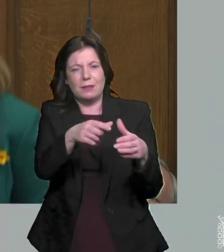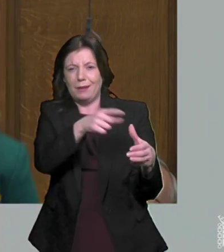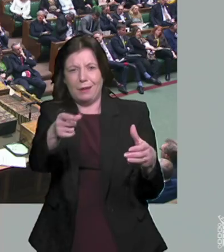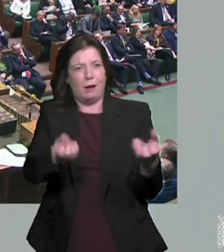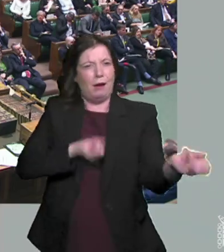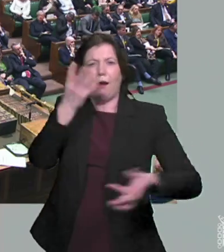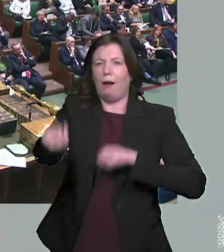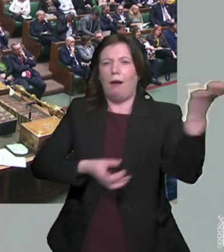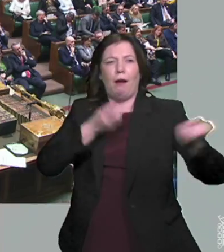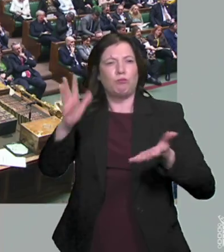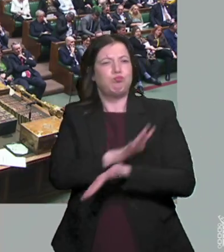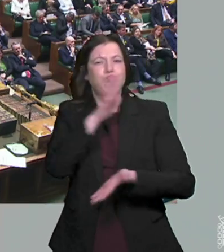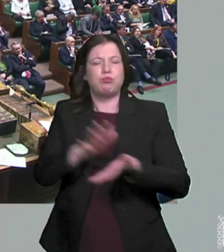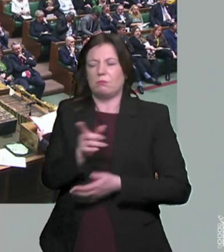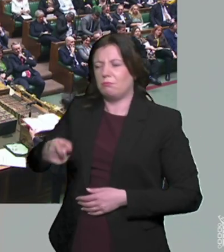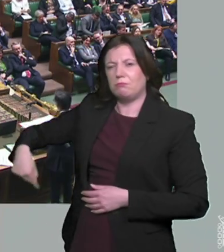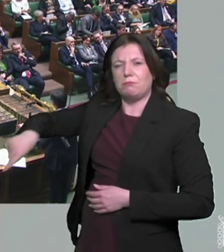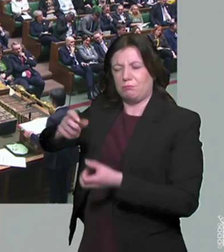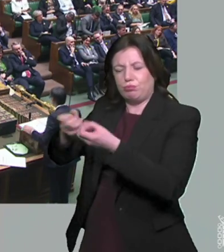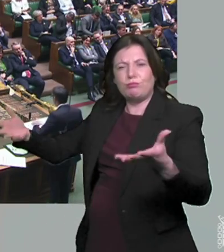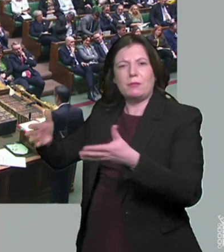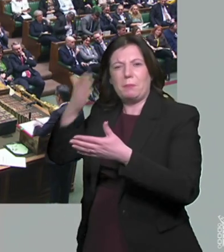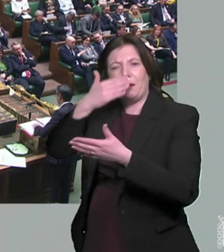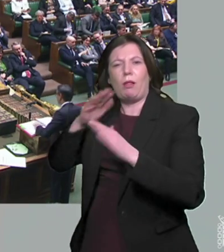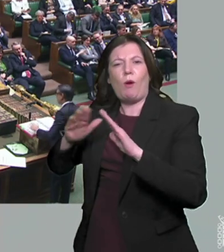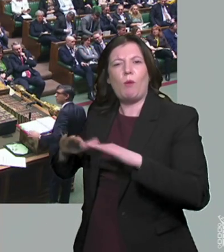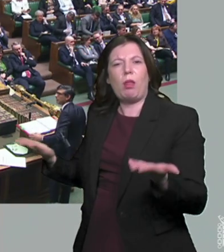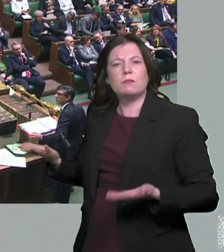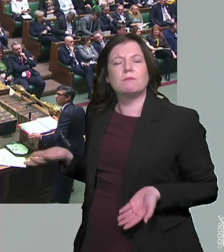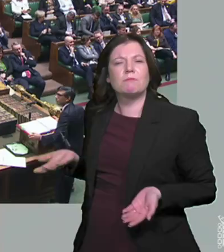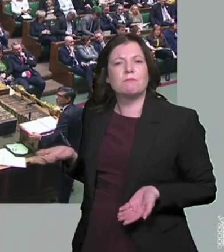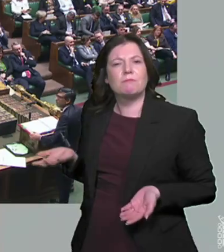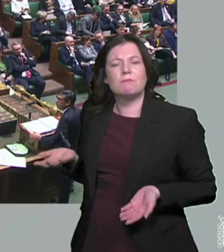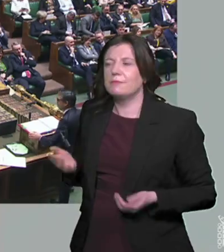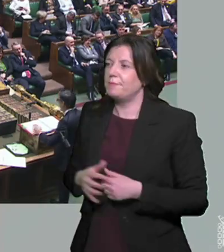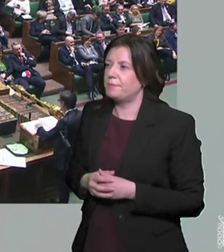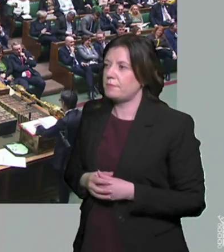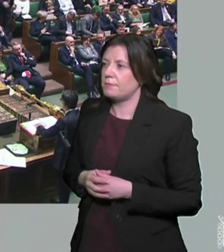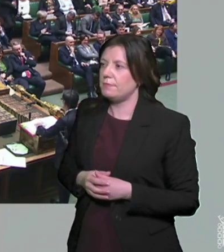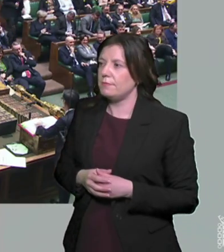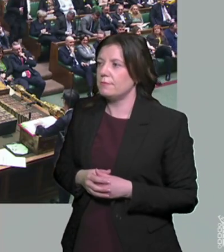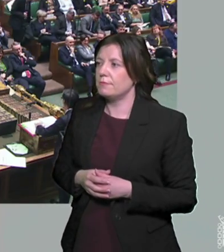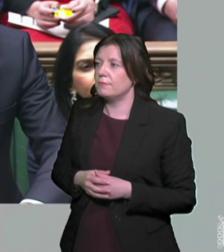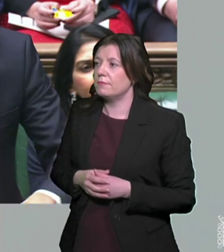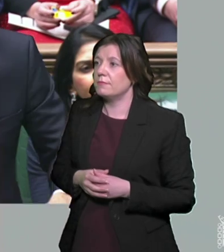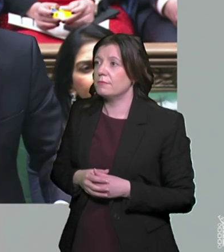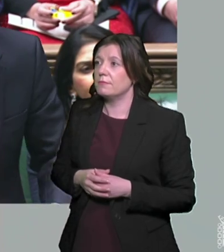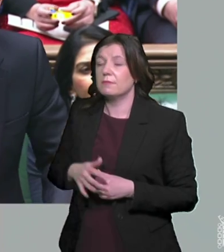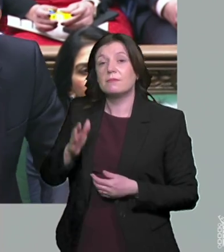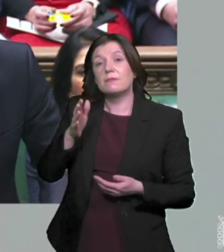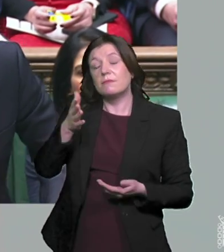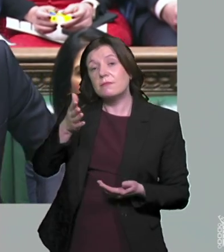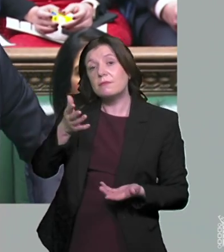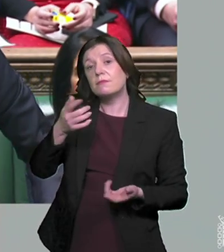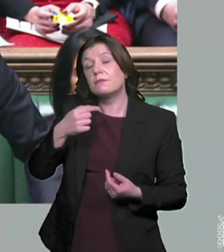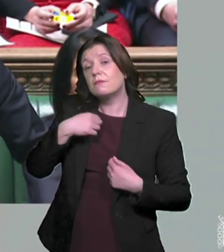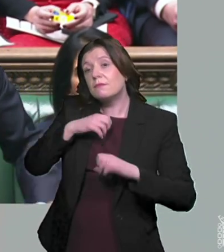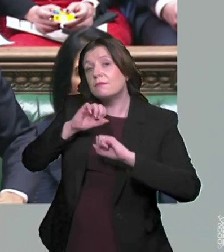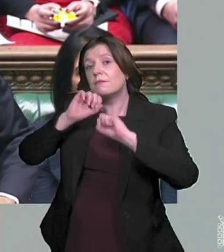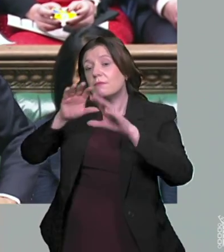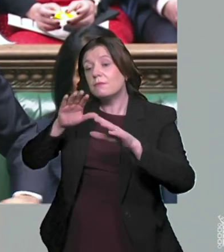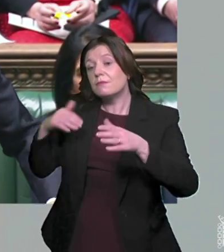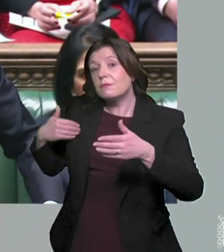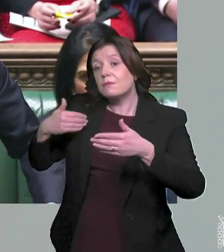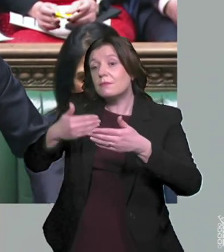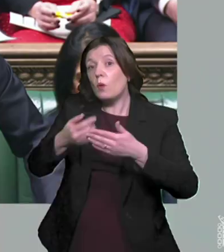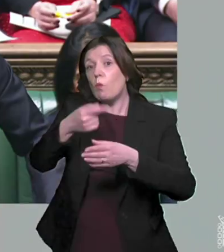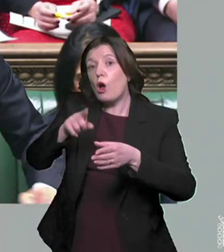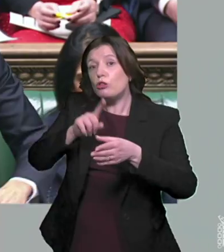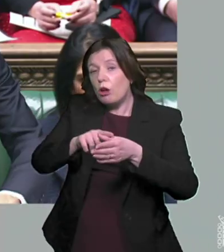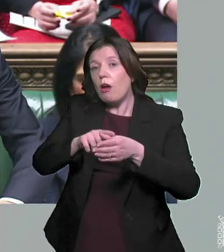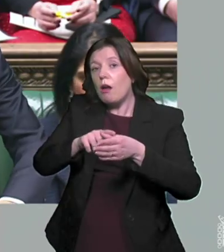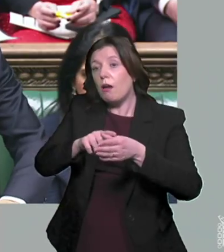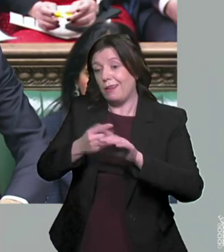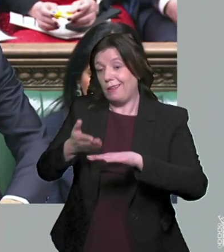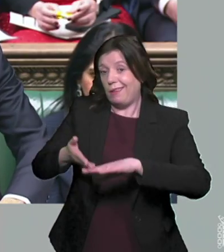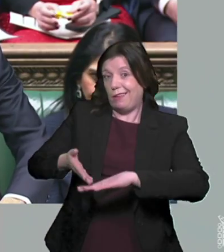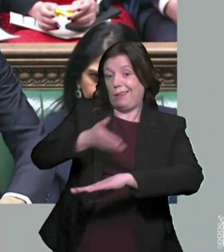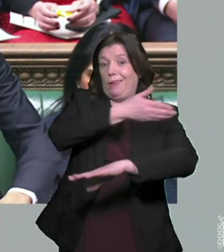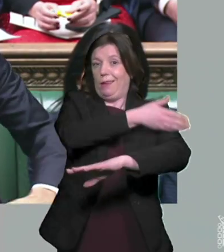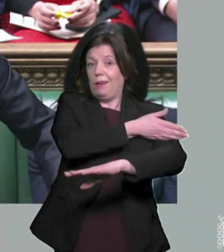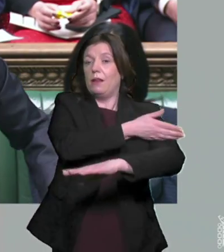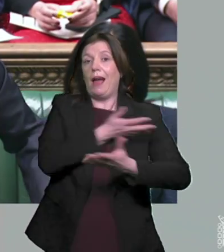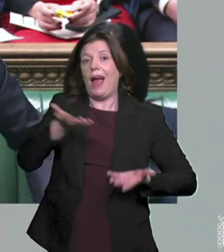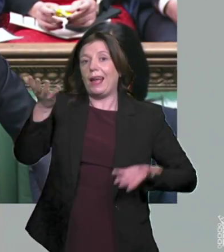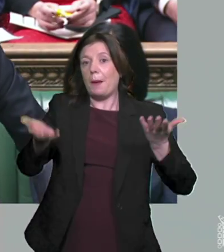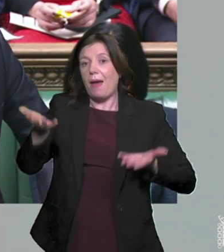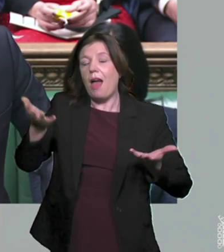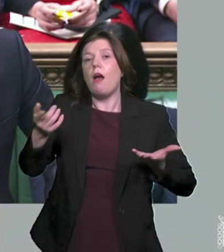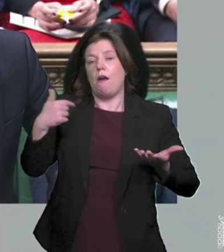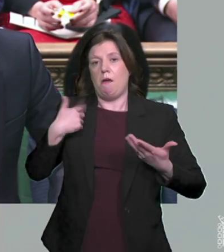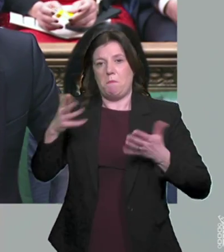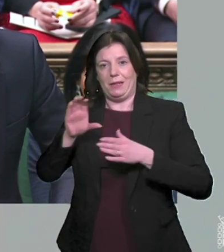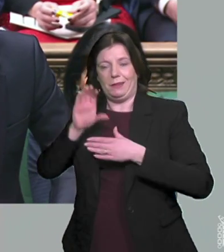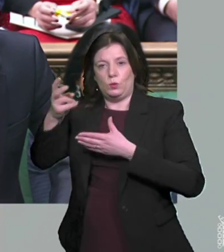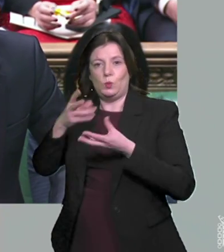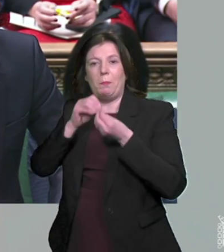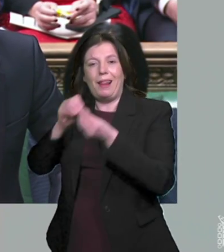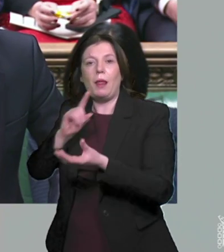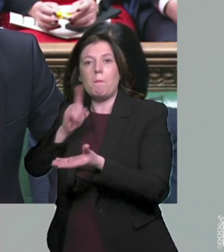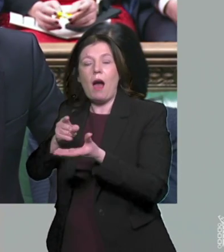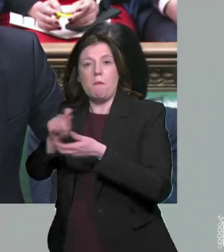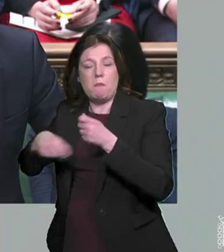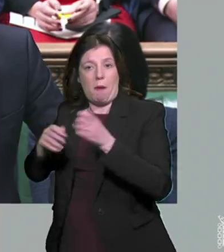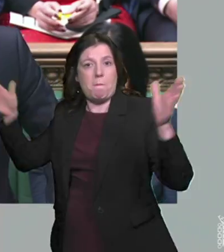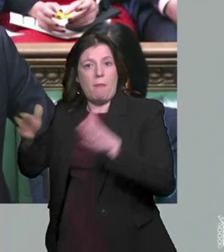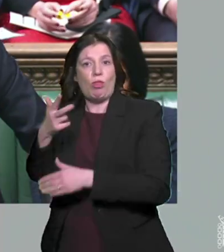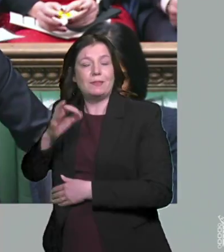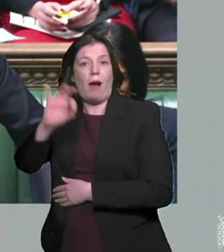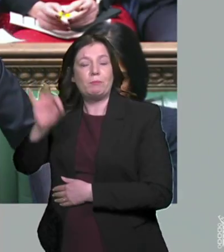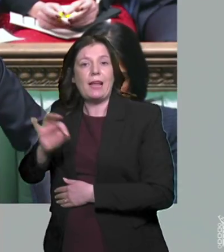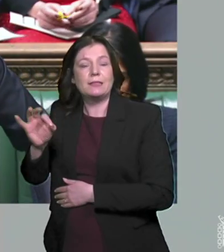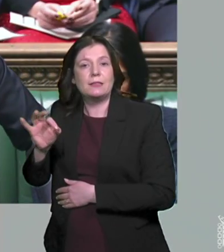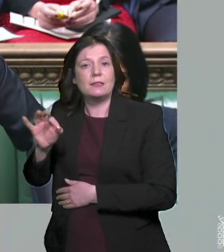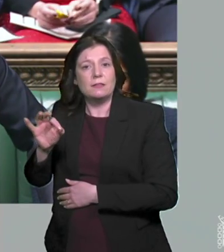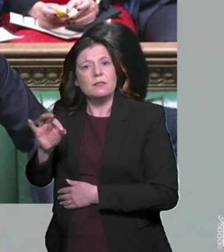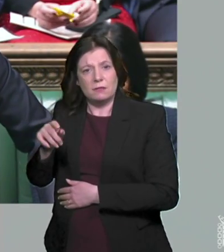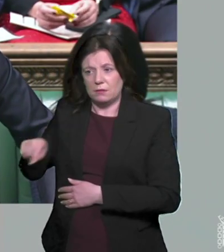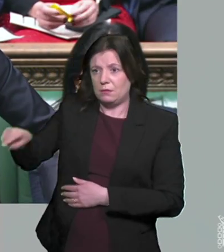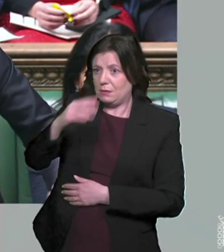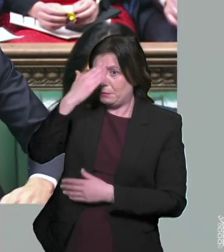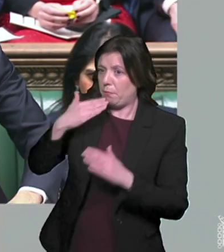Rough sleeping levels have been 35% lower this year than the peak, partly as a result of our £2 billion of extra investment over the last three years to tackle rough sleeping.